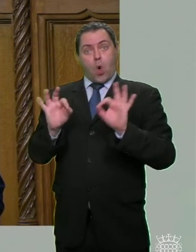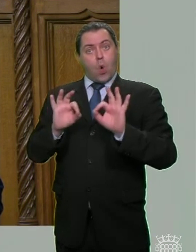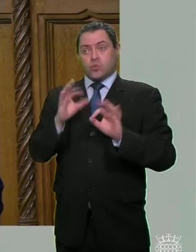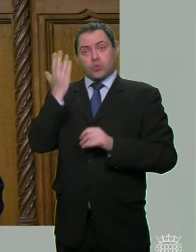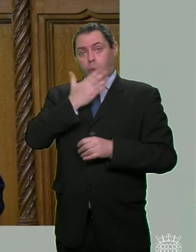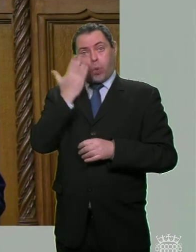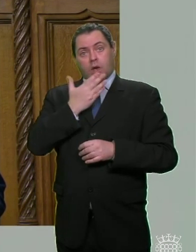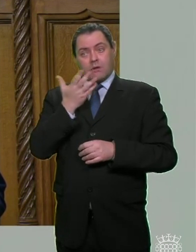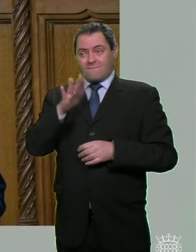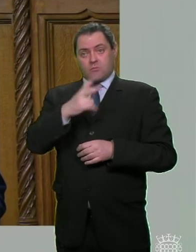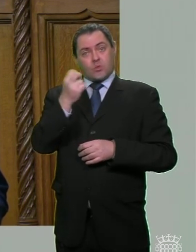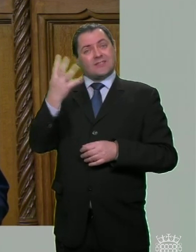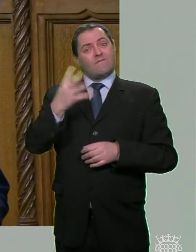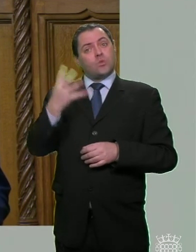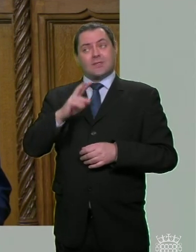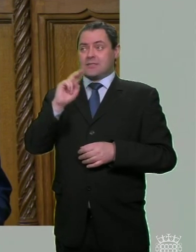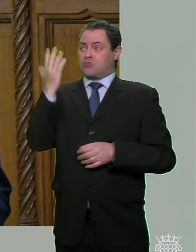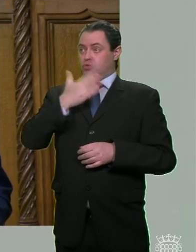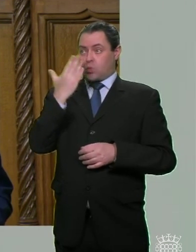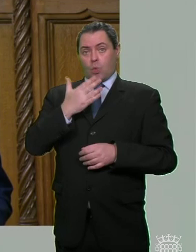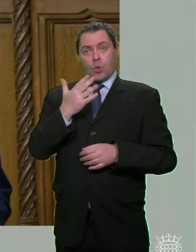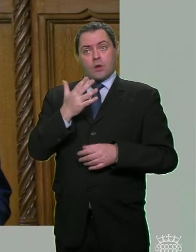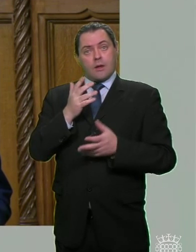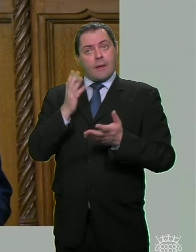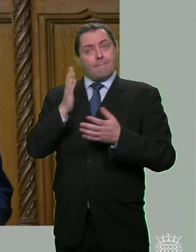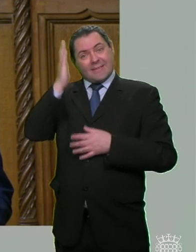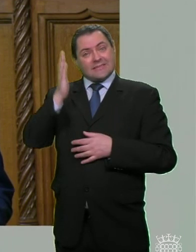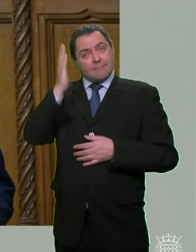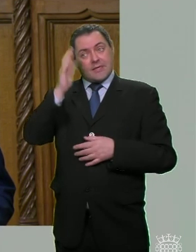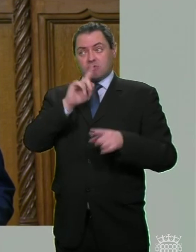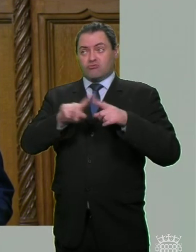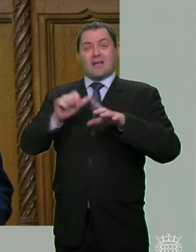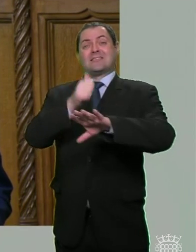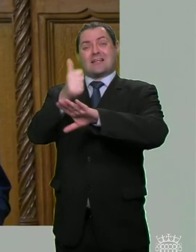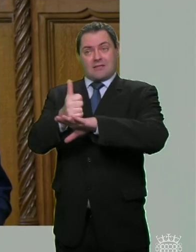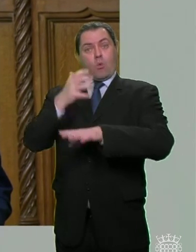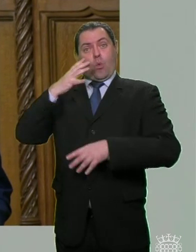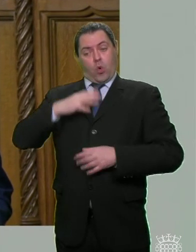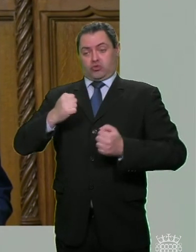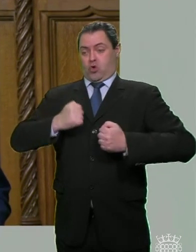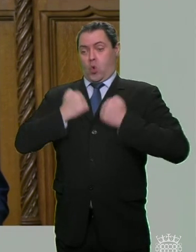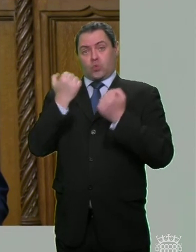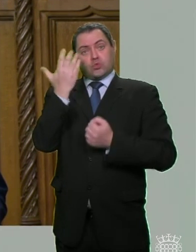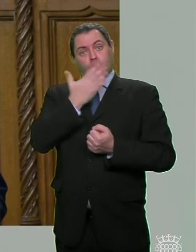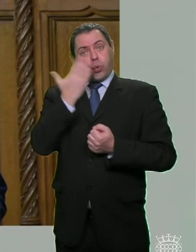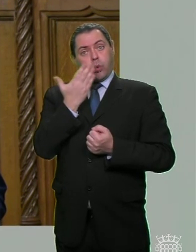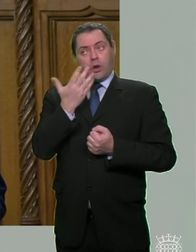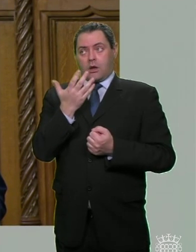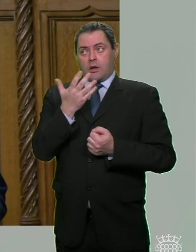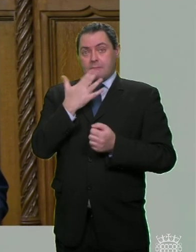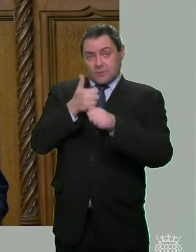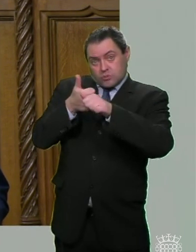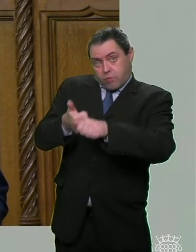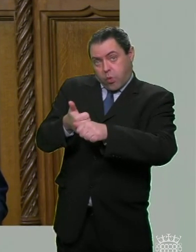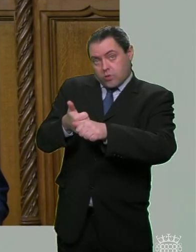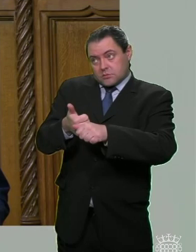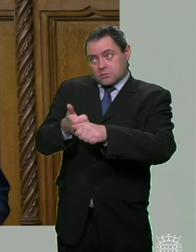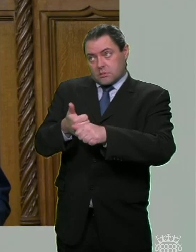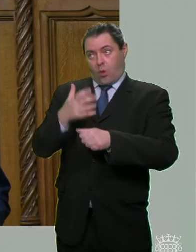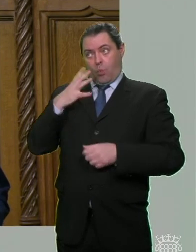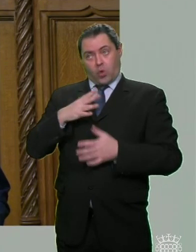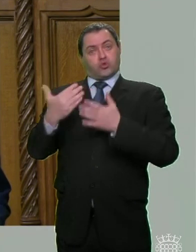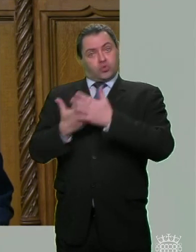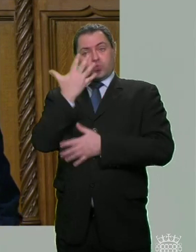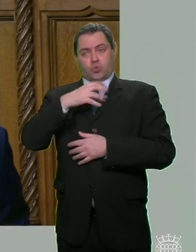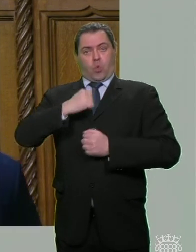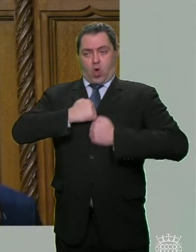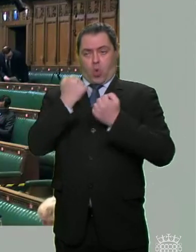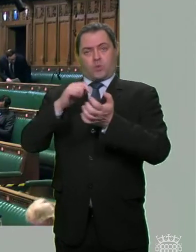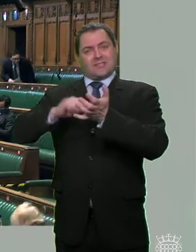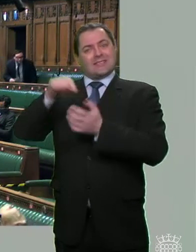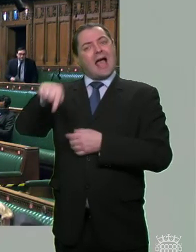As the bidding process for free schools remains in the final stages, will my right honourable Friend help by supporting my campaign, alongside the people of Radcliffe, for the new school that the town desperately needs?